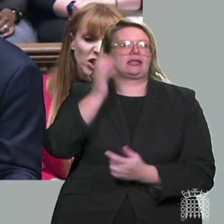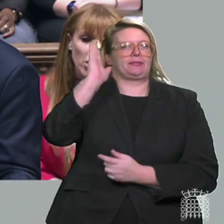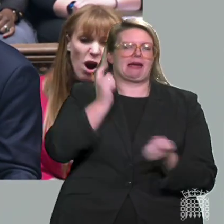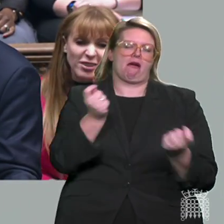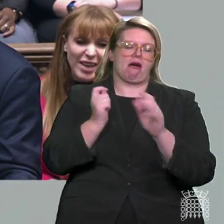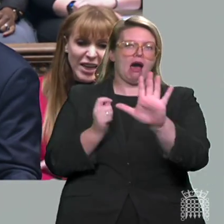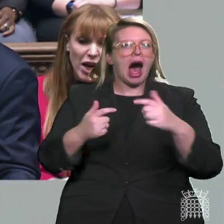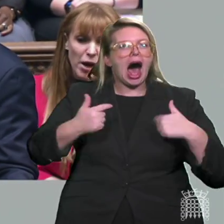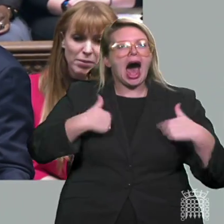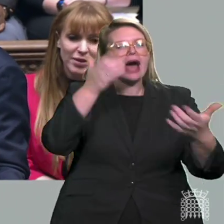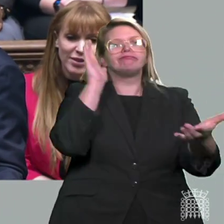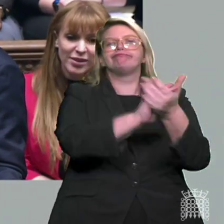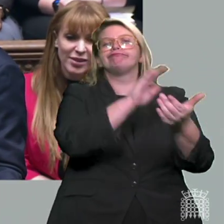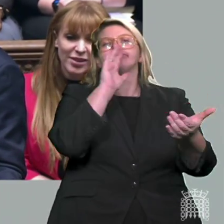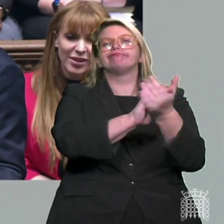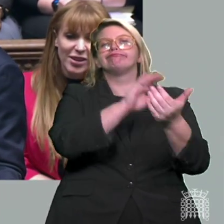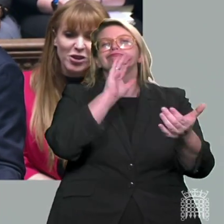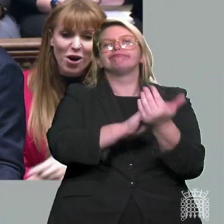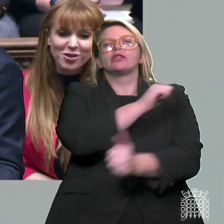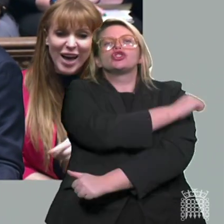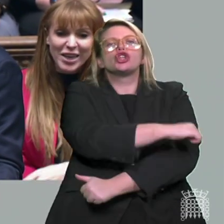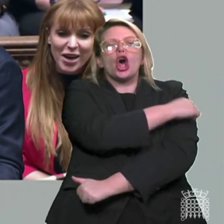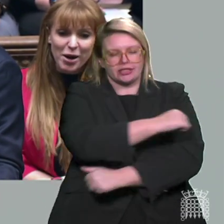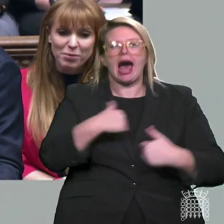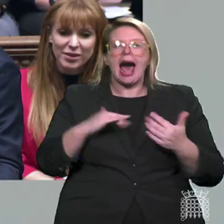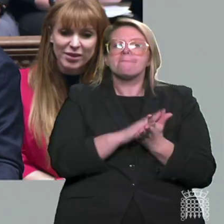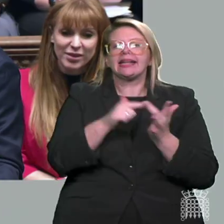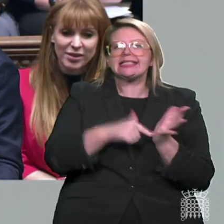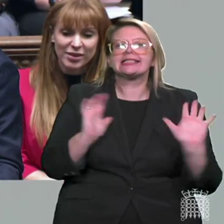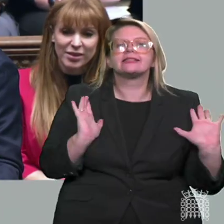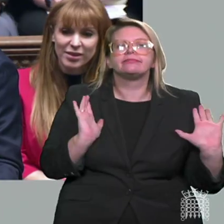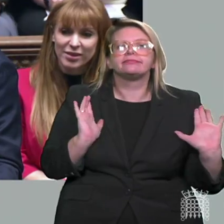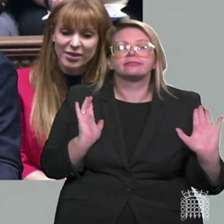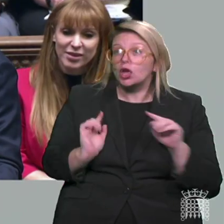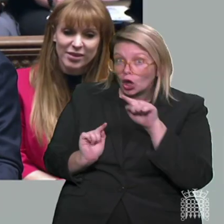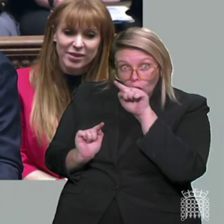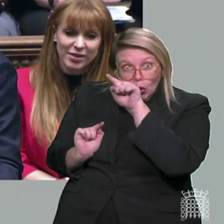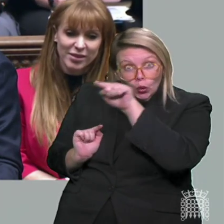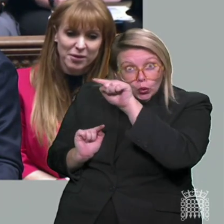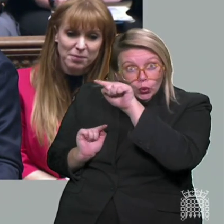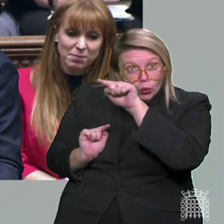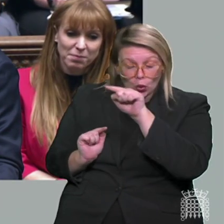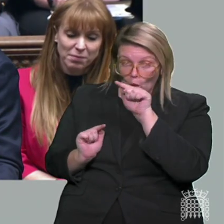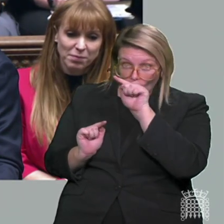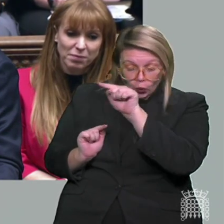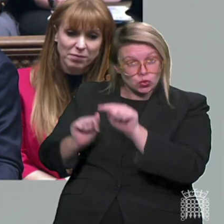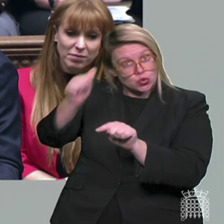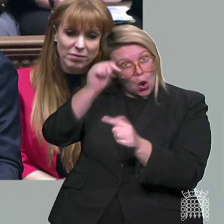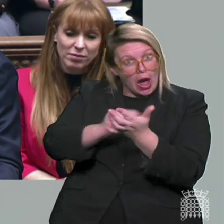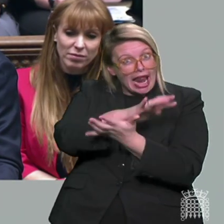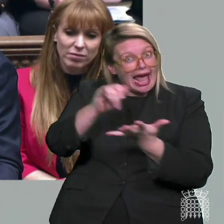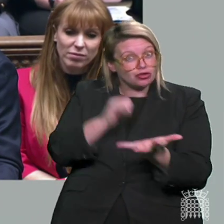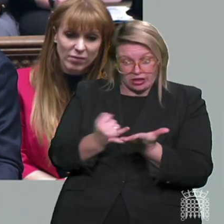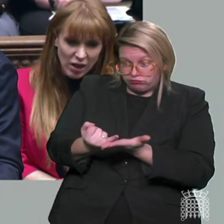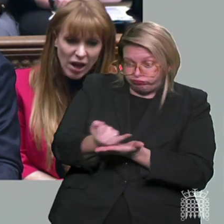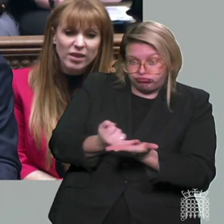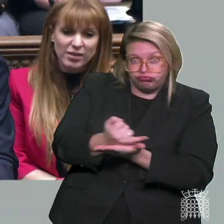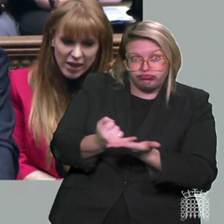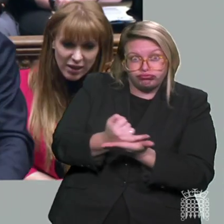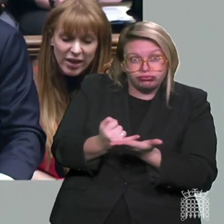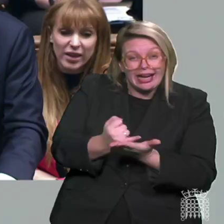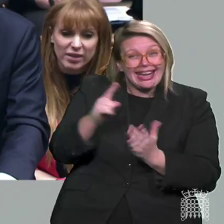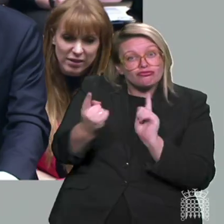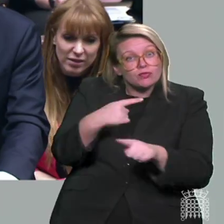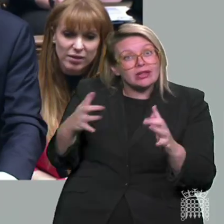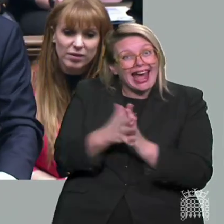The Prime Minister’s response to the greatest crisis in the history of the NHS is to threaten to sack our nurses.